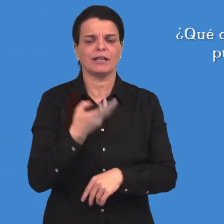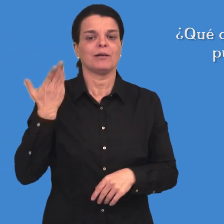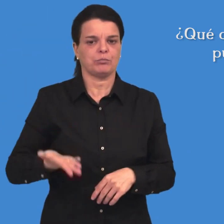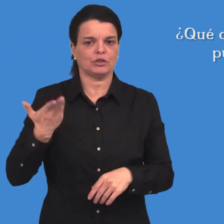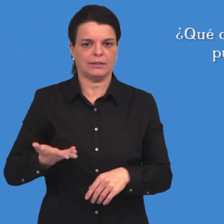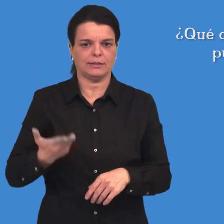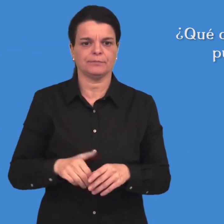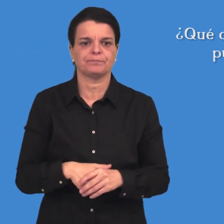importar